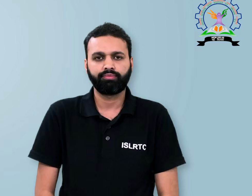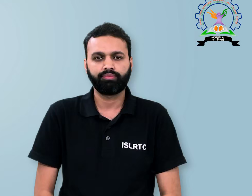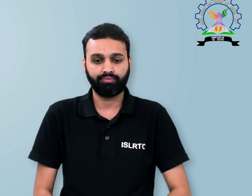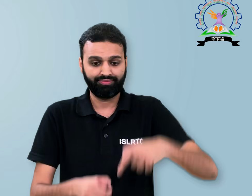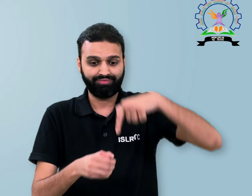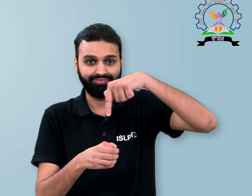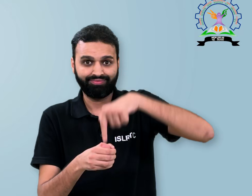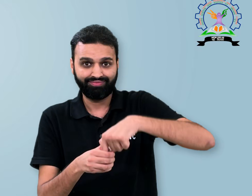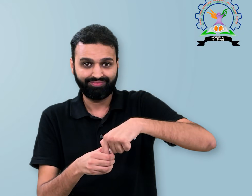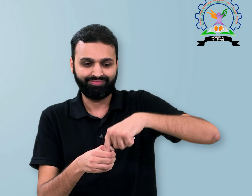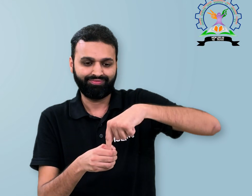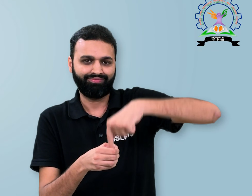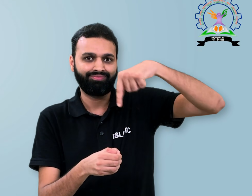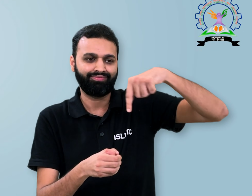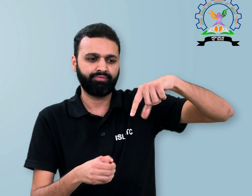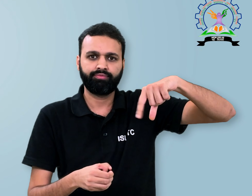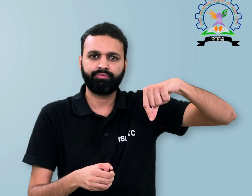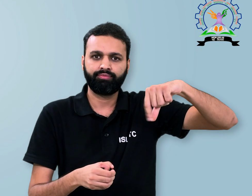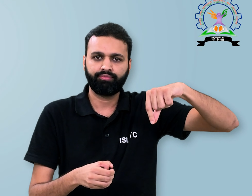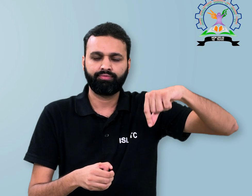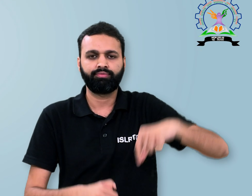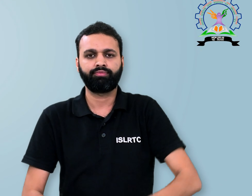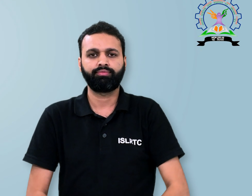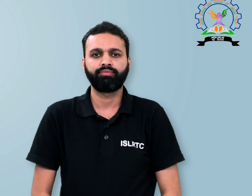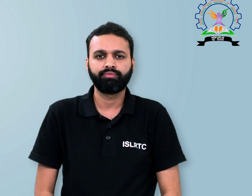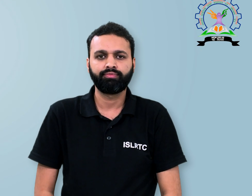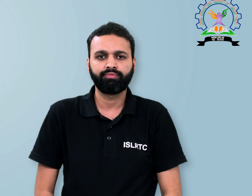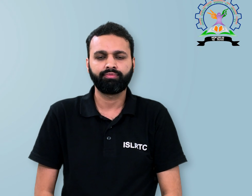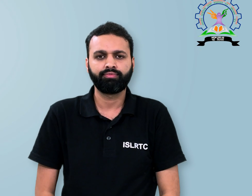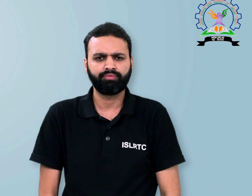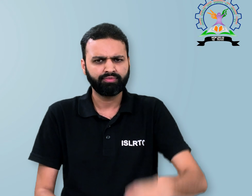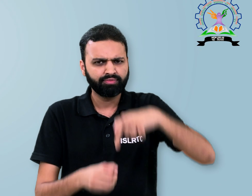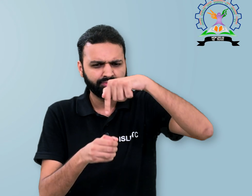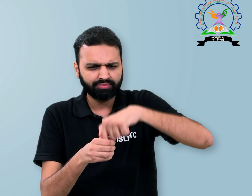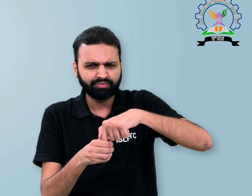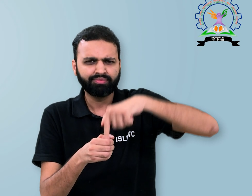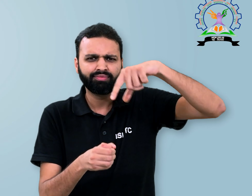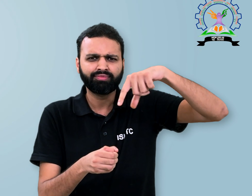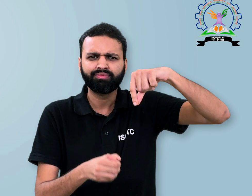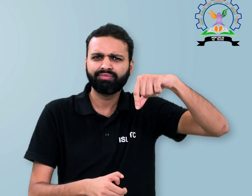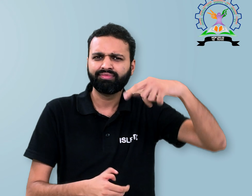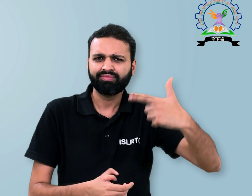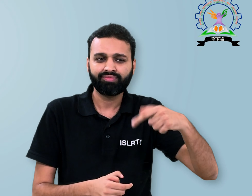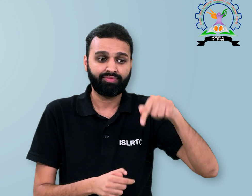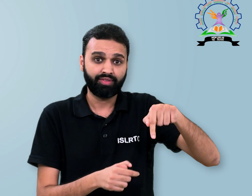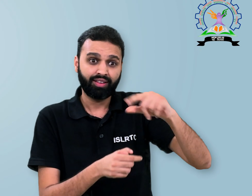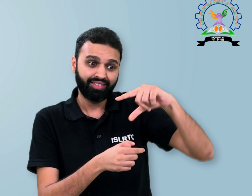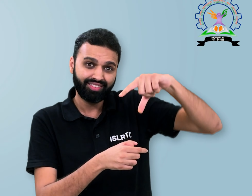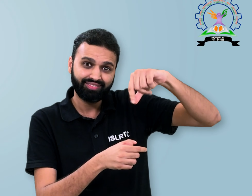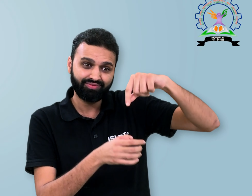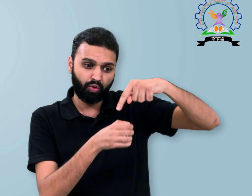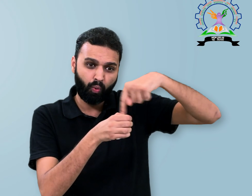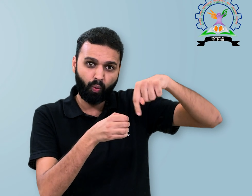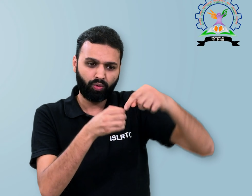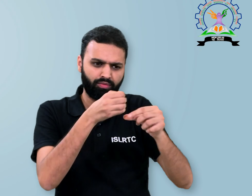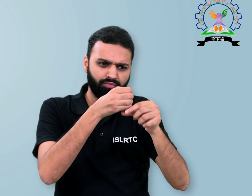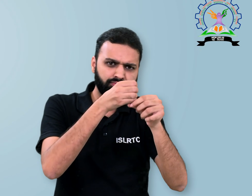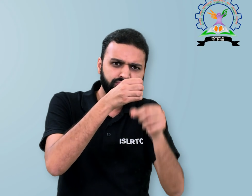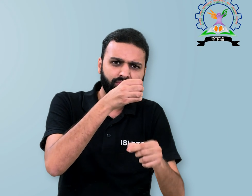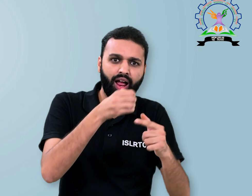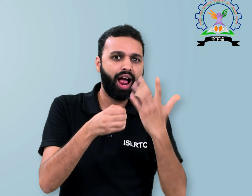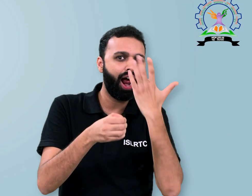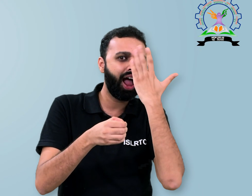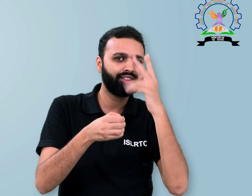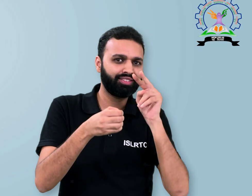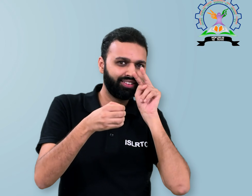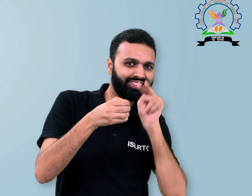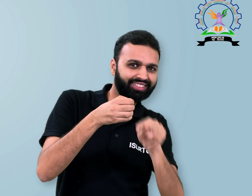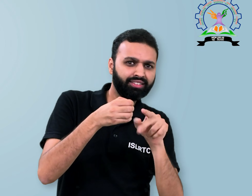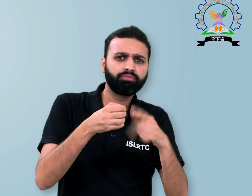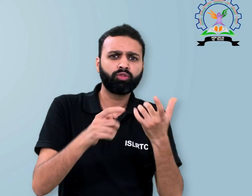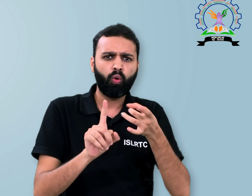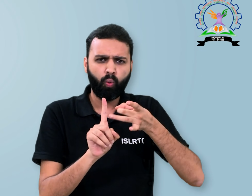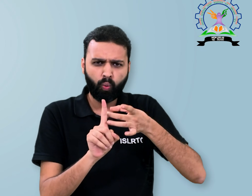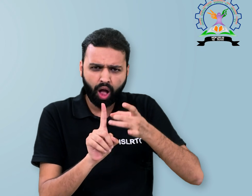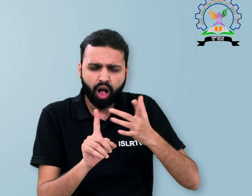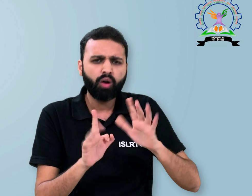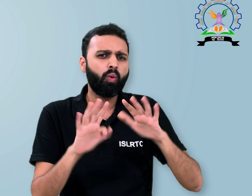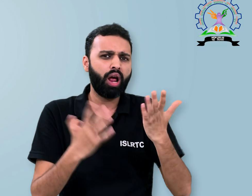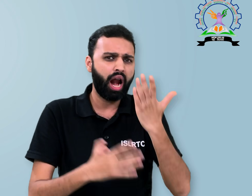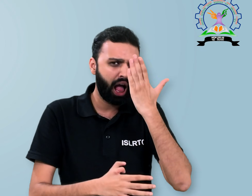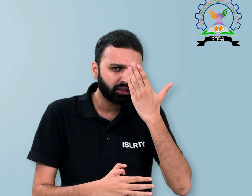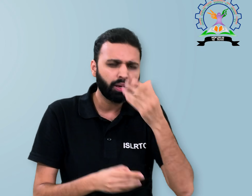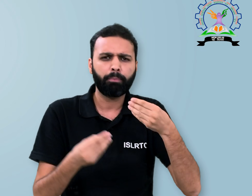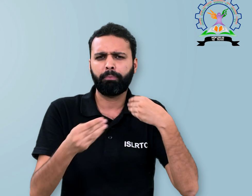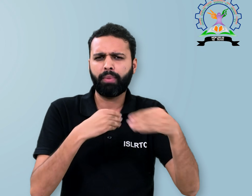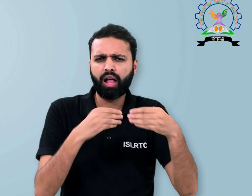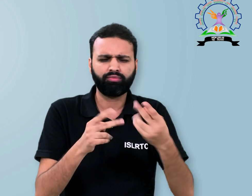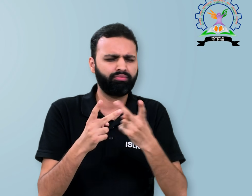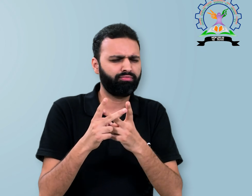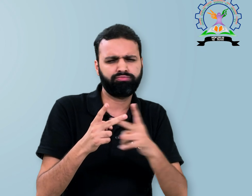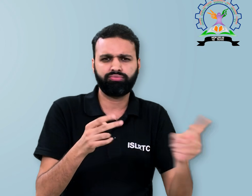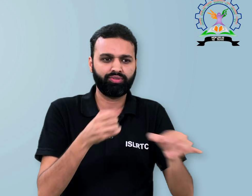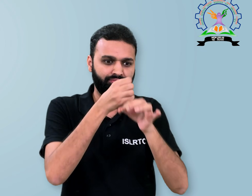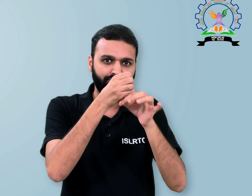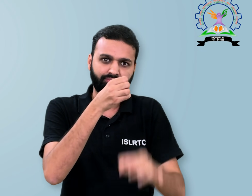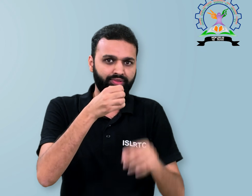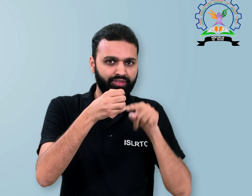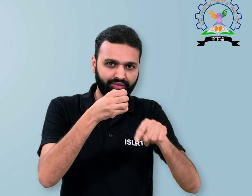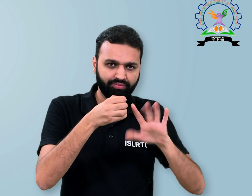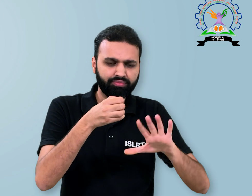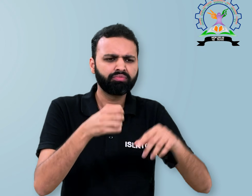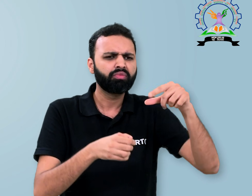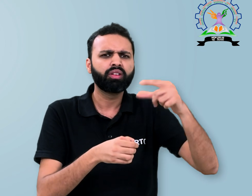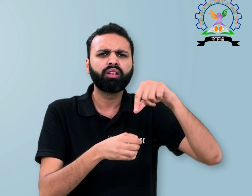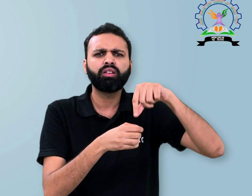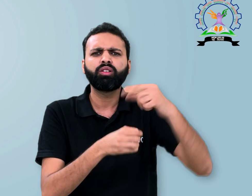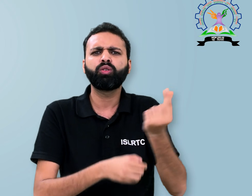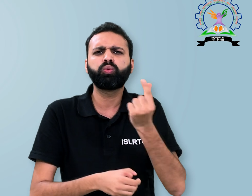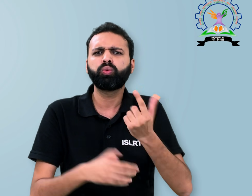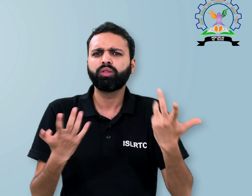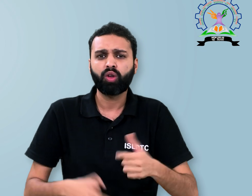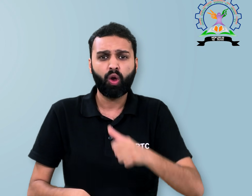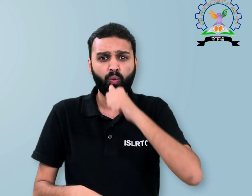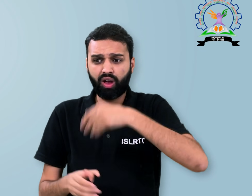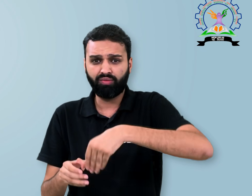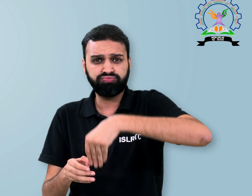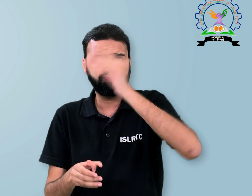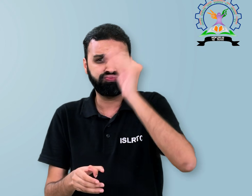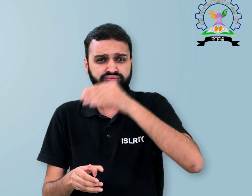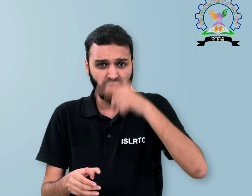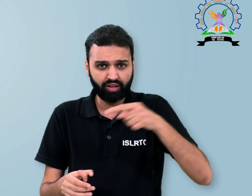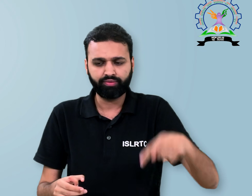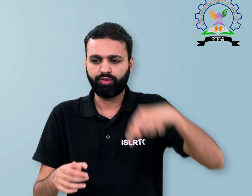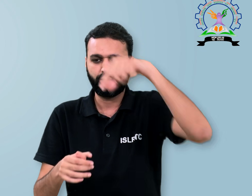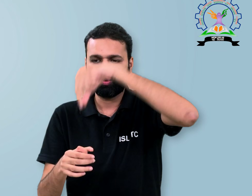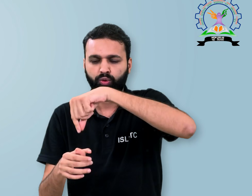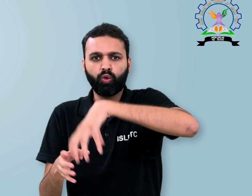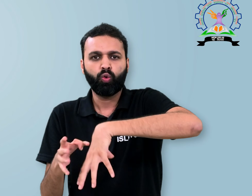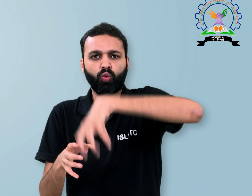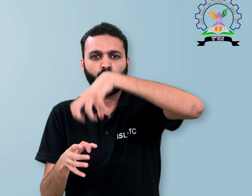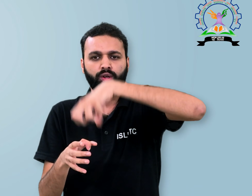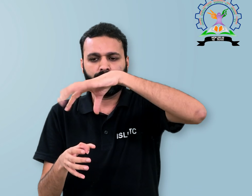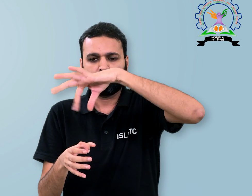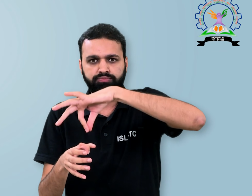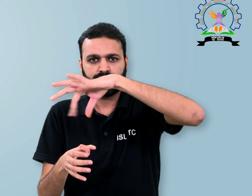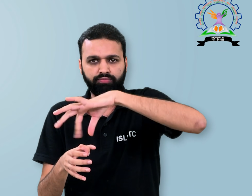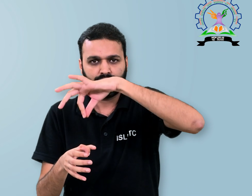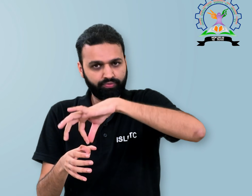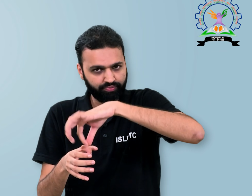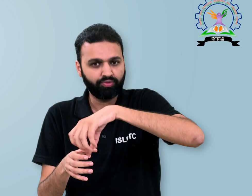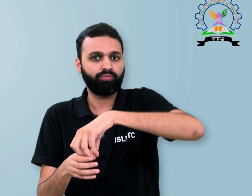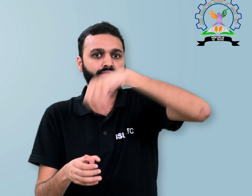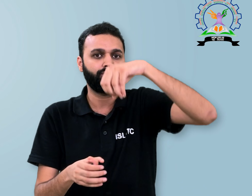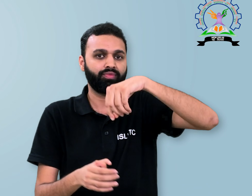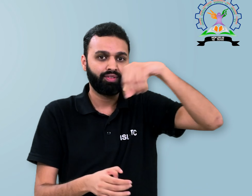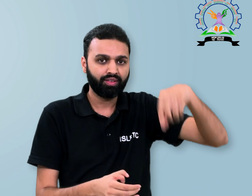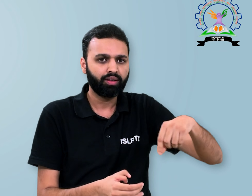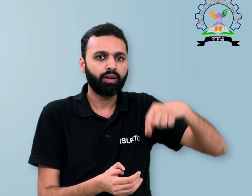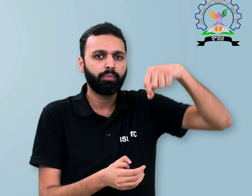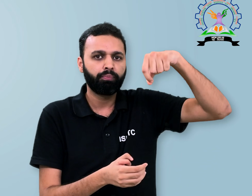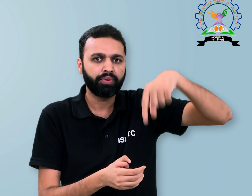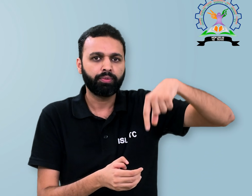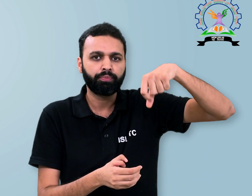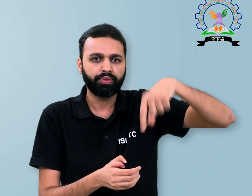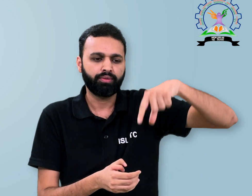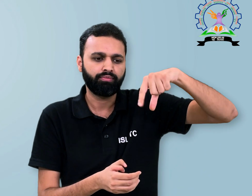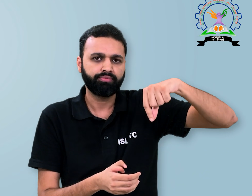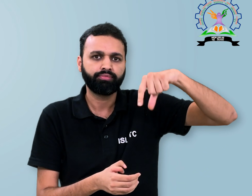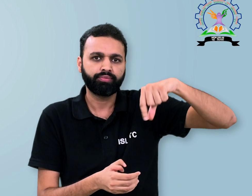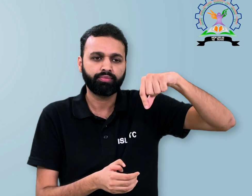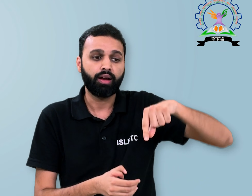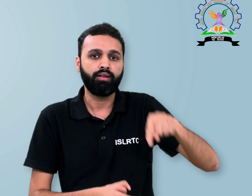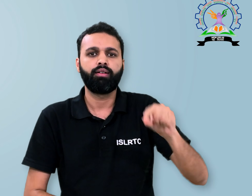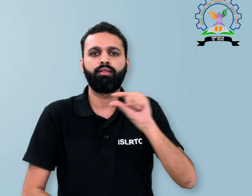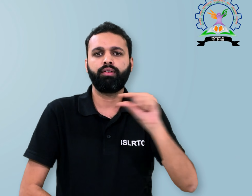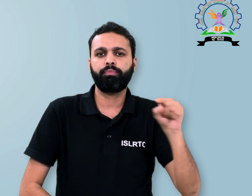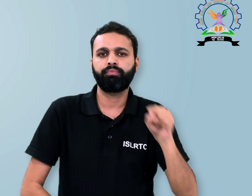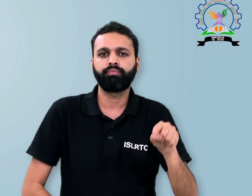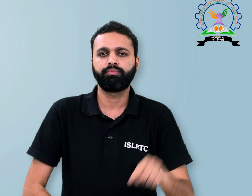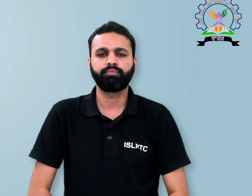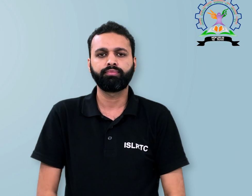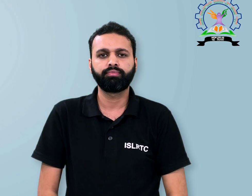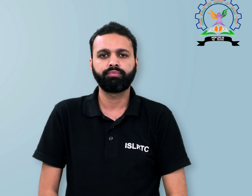Dropper A dropper is a small glass or plastic tube with a rubber bulb at one end used to transfer small amounts of liquid accurately, typically one drop at a time.